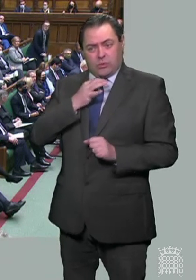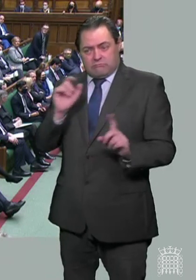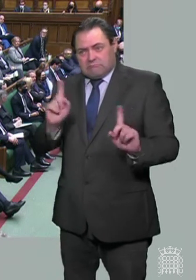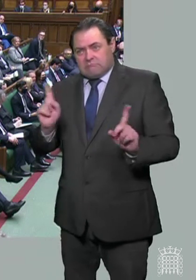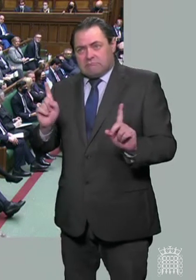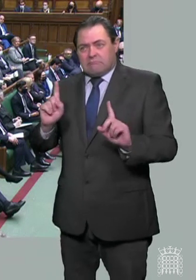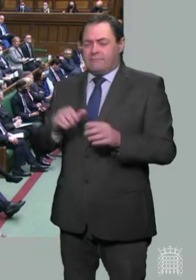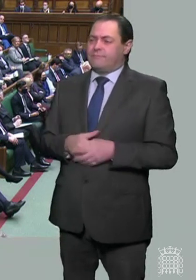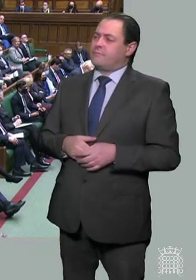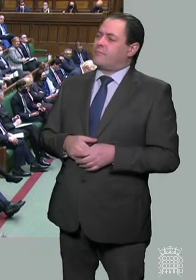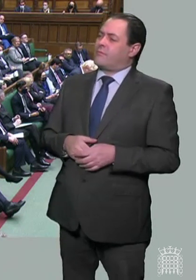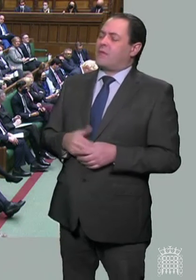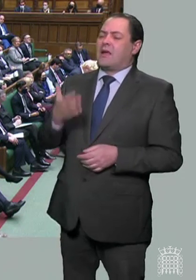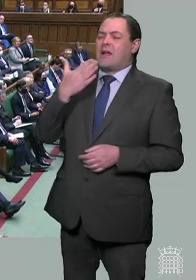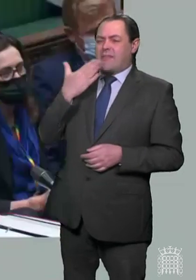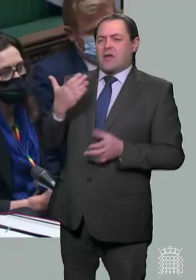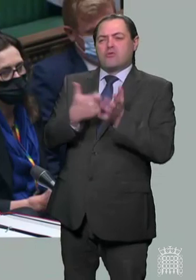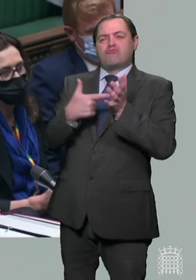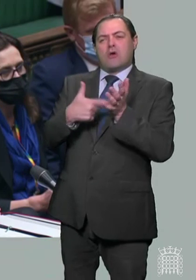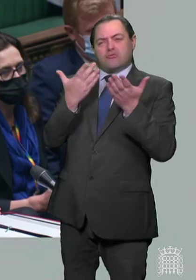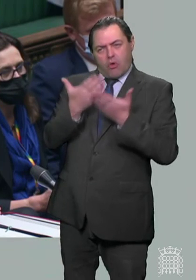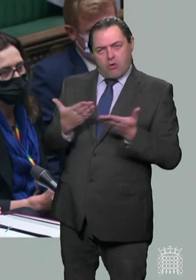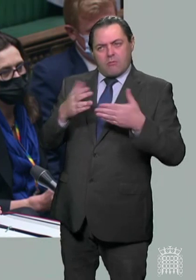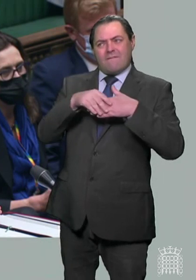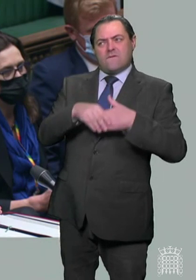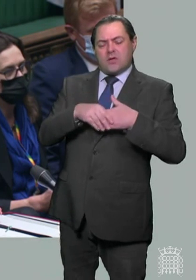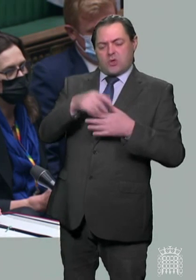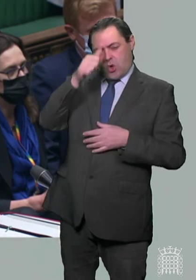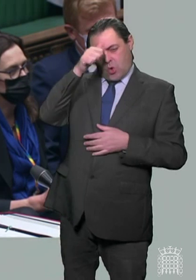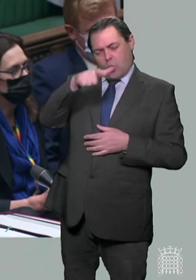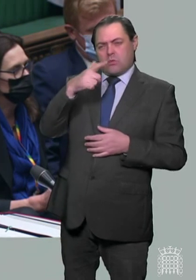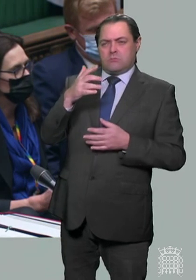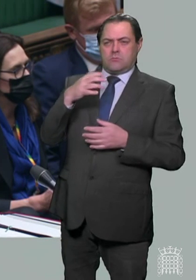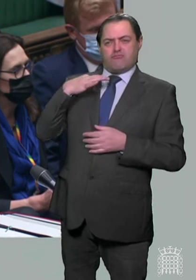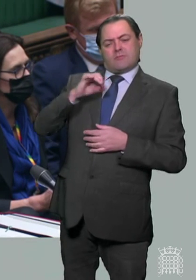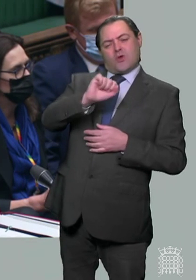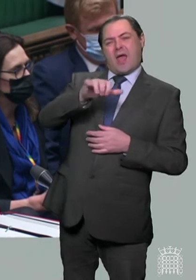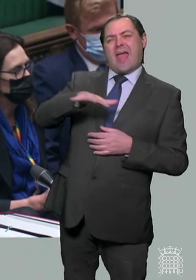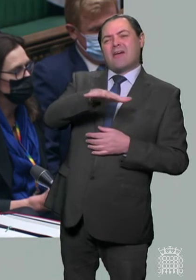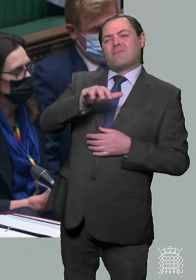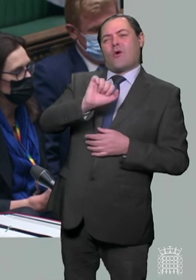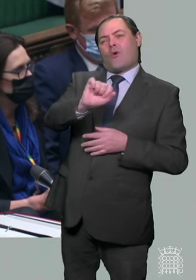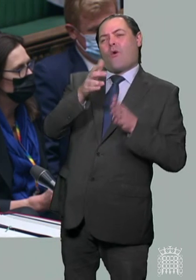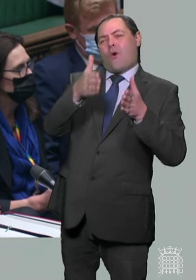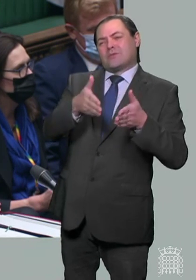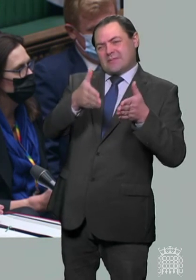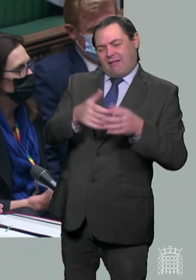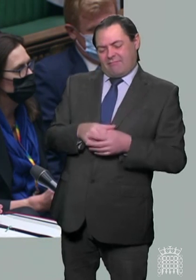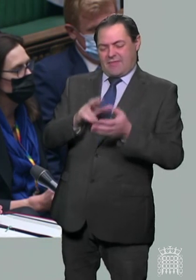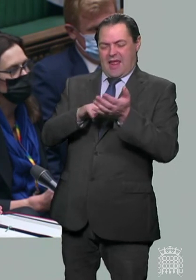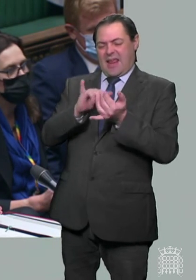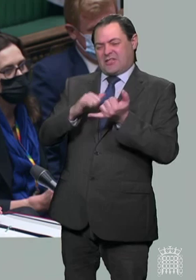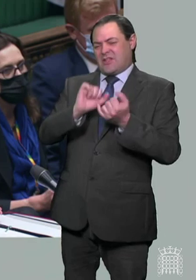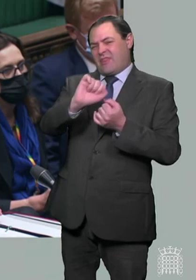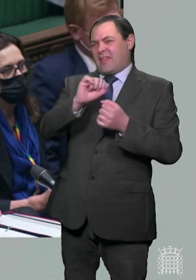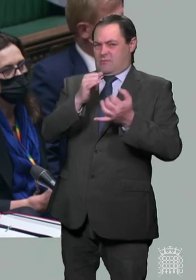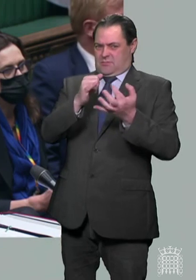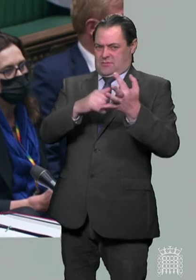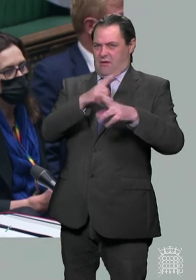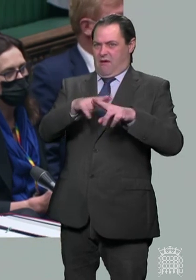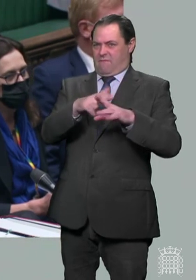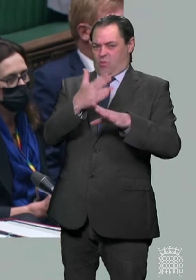I thank my right honourable Friend for what she does to represent her hospital, and I thank the NHS staff for the amazing work that they are doing.